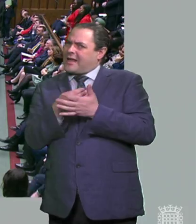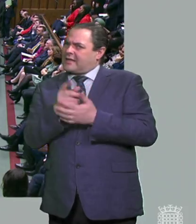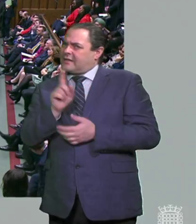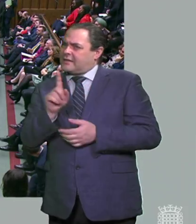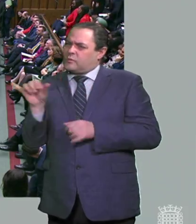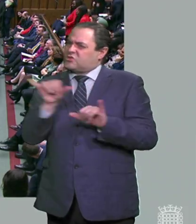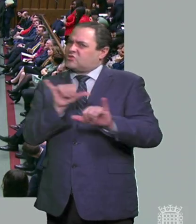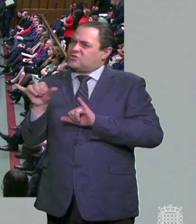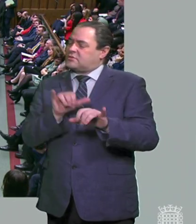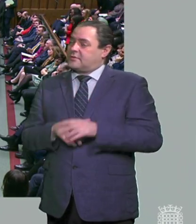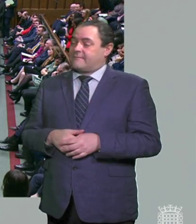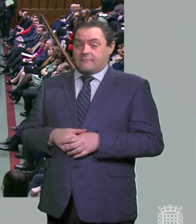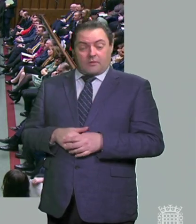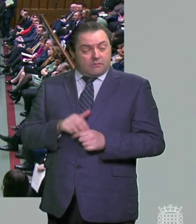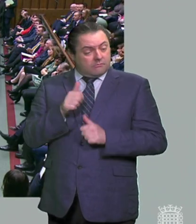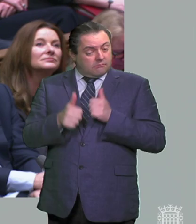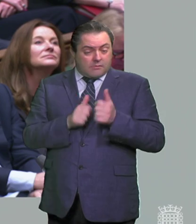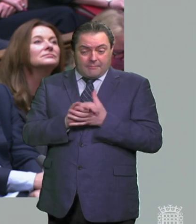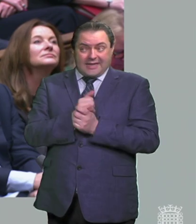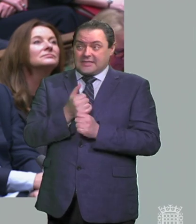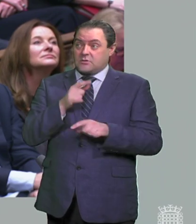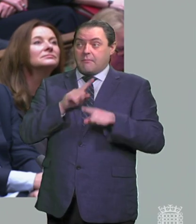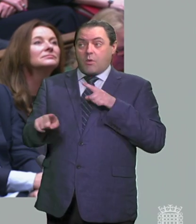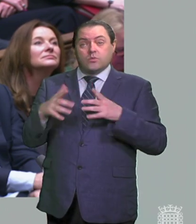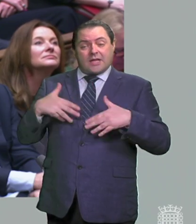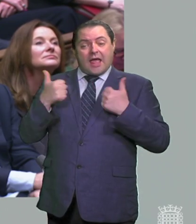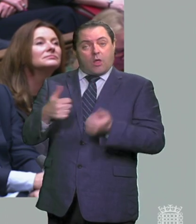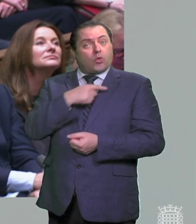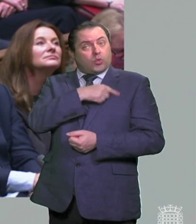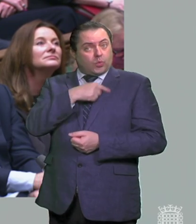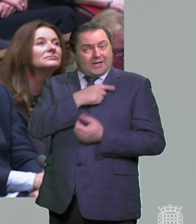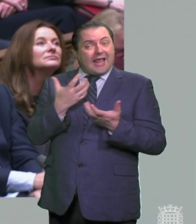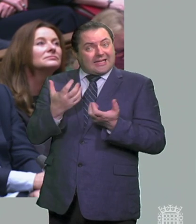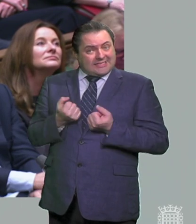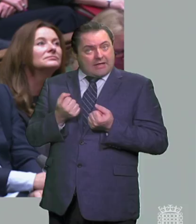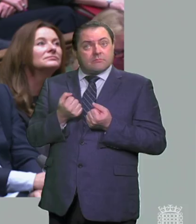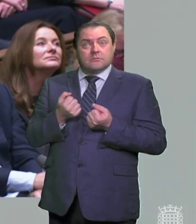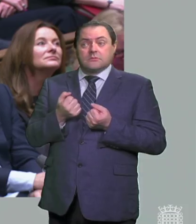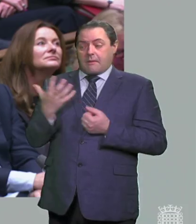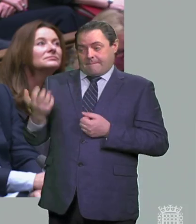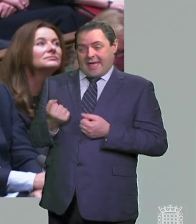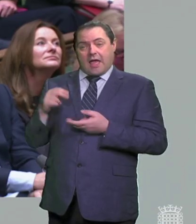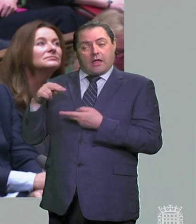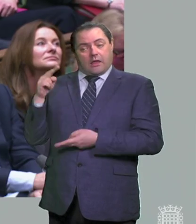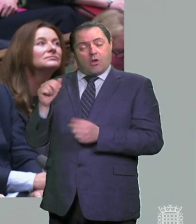I am delighted that the majority of the health unions have accepted the pay settlement.